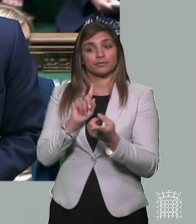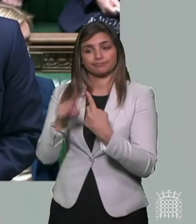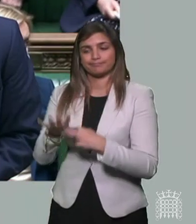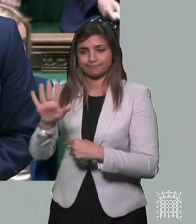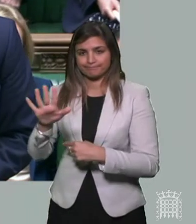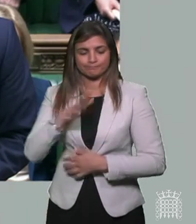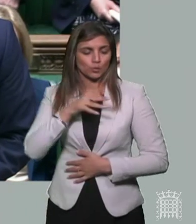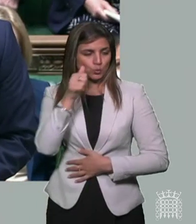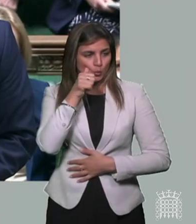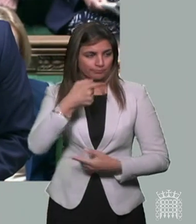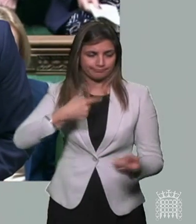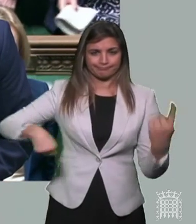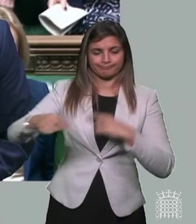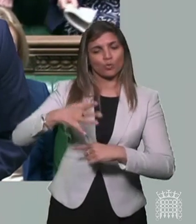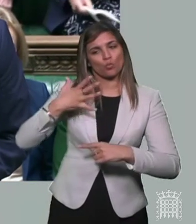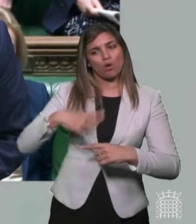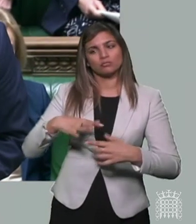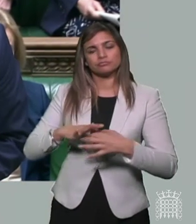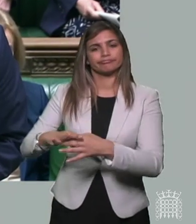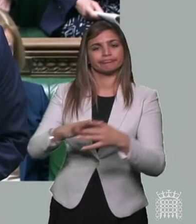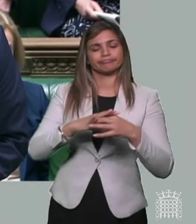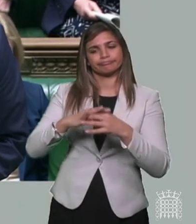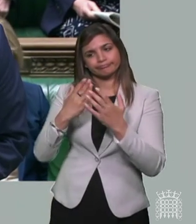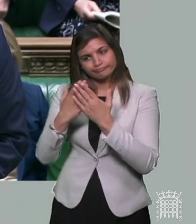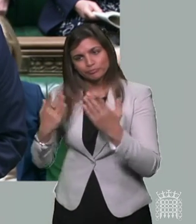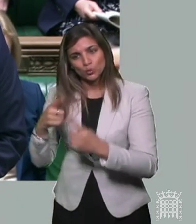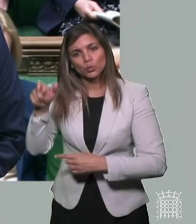I know that the whole House will want to join me in paying tribute to Jack Dromey.